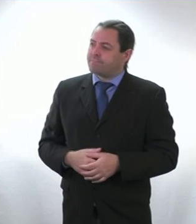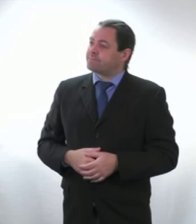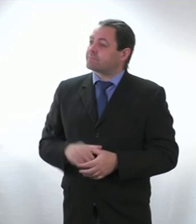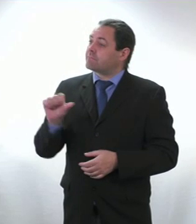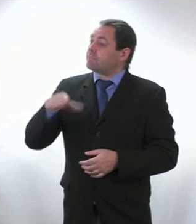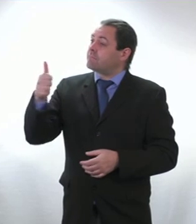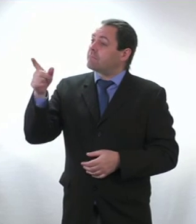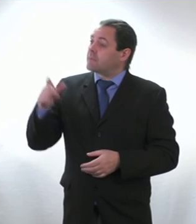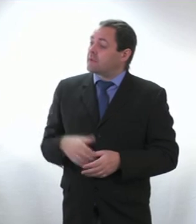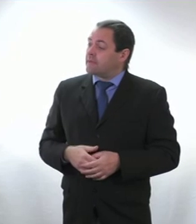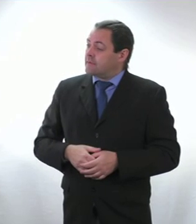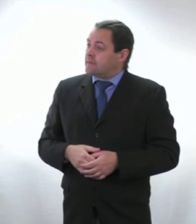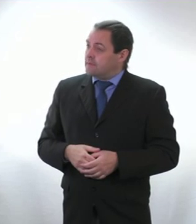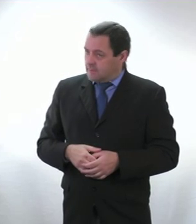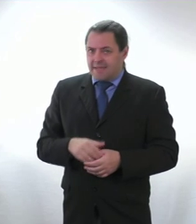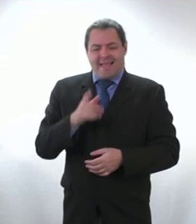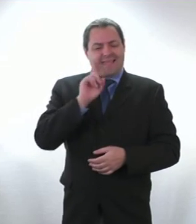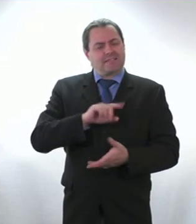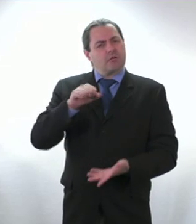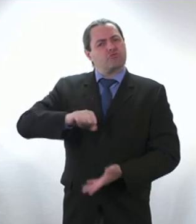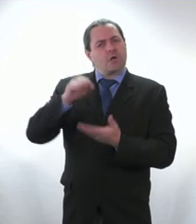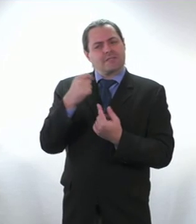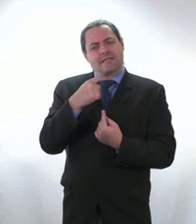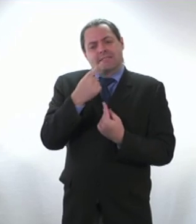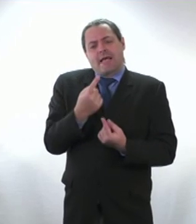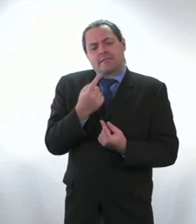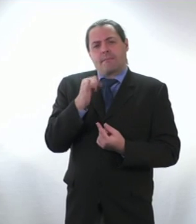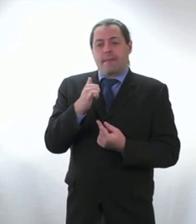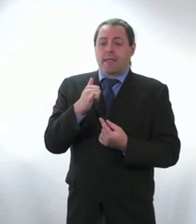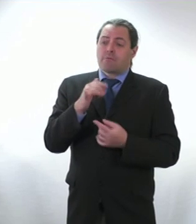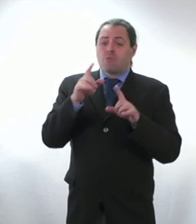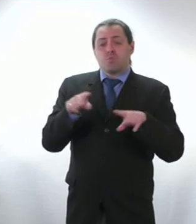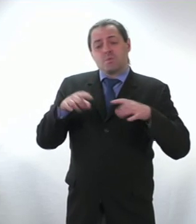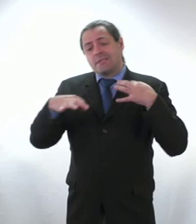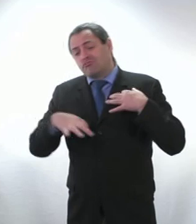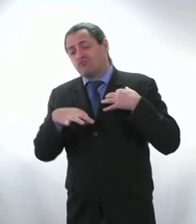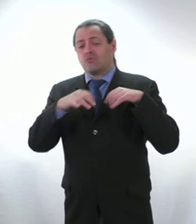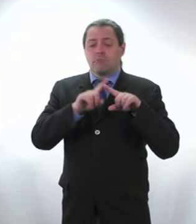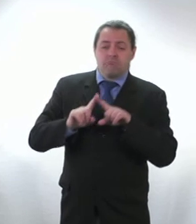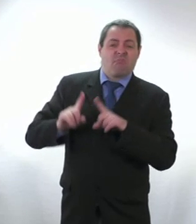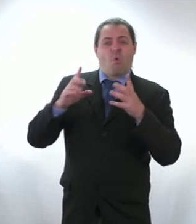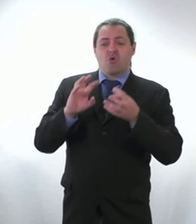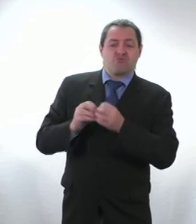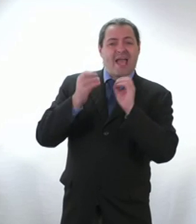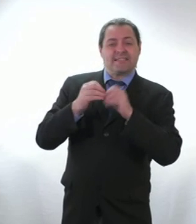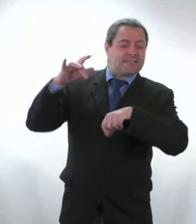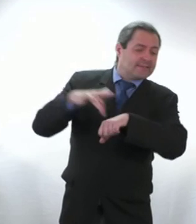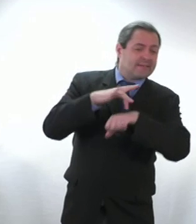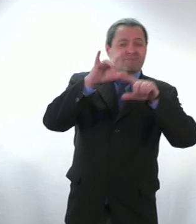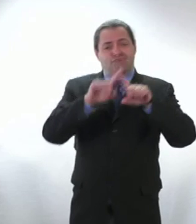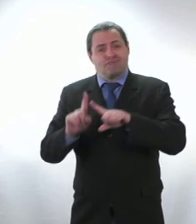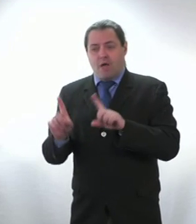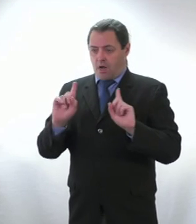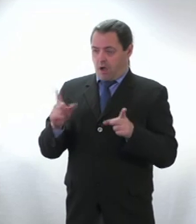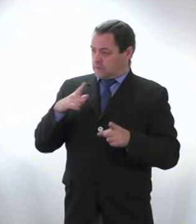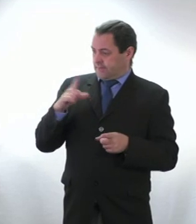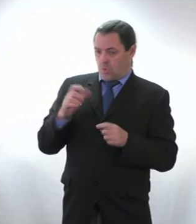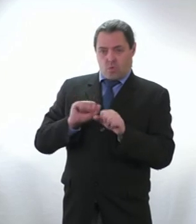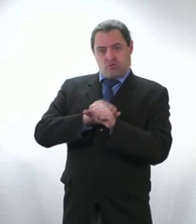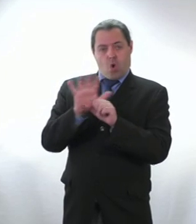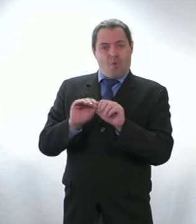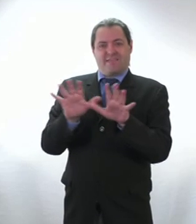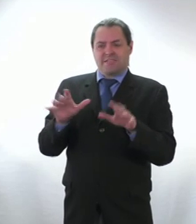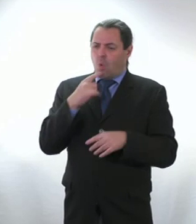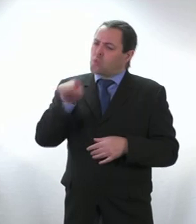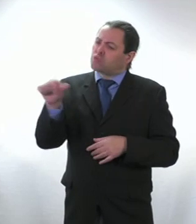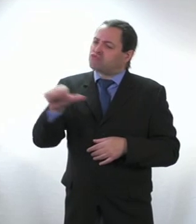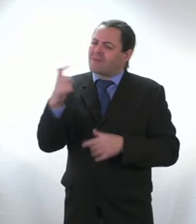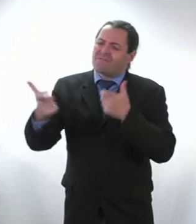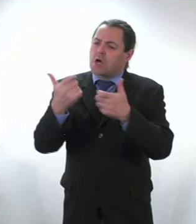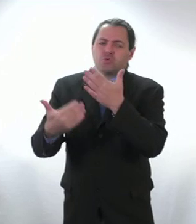Yesterday, the Chancellor suggested that those who are musicians or work in the creative industries but cannot work because of covid restrictions, should “find new opportunities”.